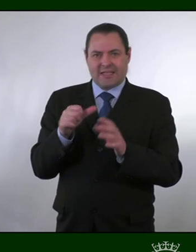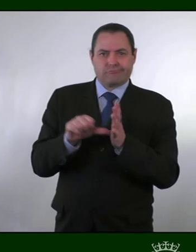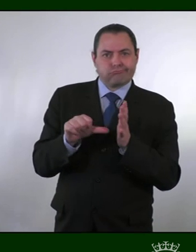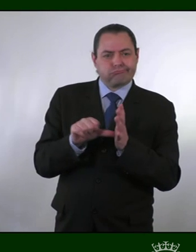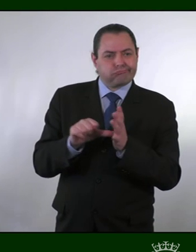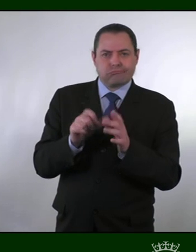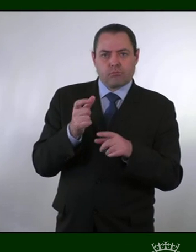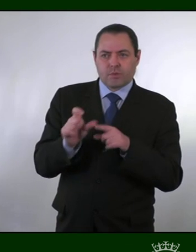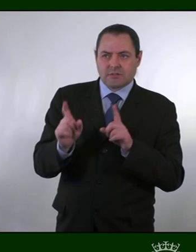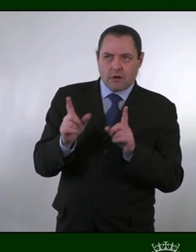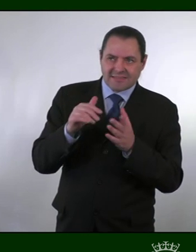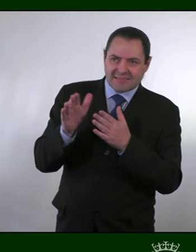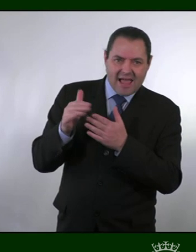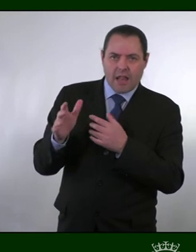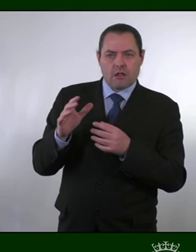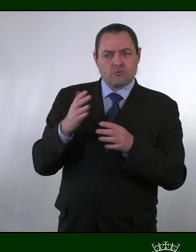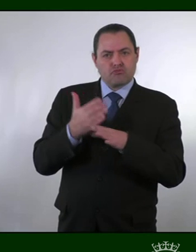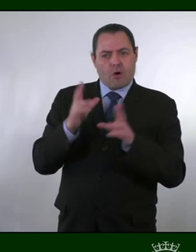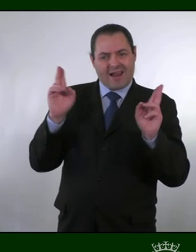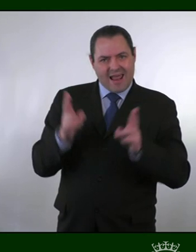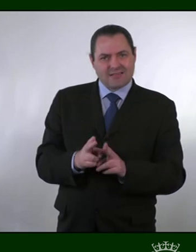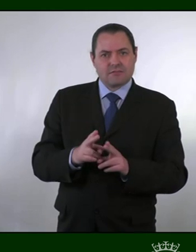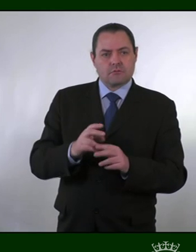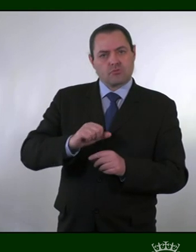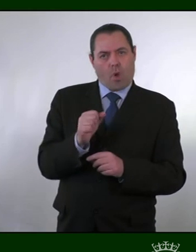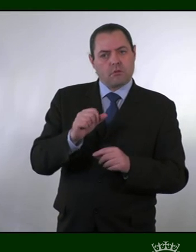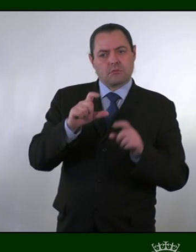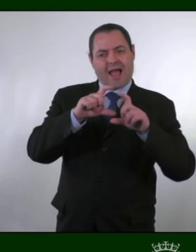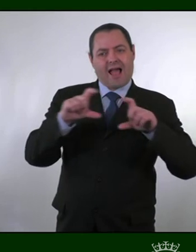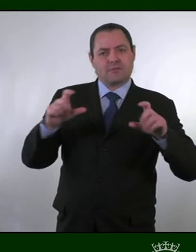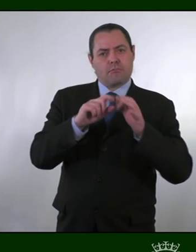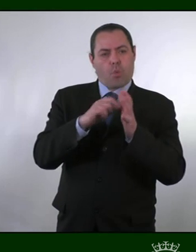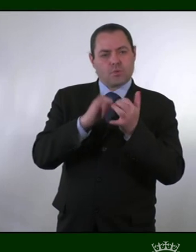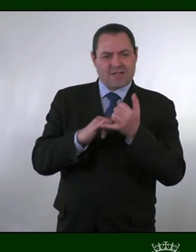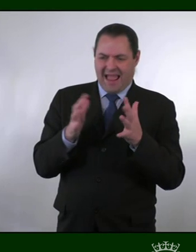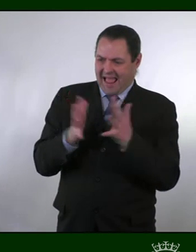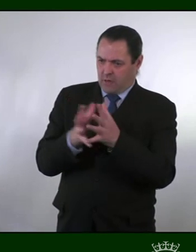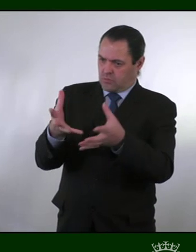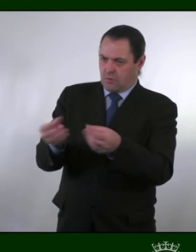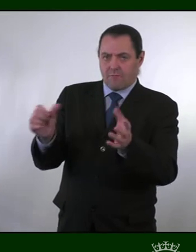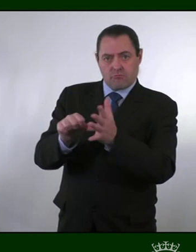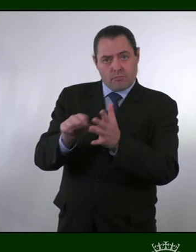Will the Prime Minister reassure me that the Government are doing everything they possibly can to find a resolution to the dispute?